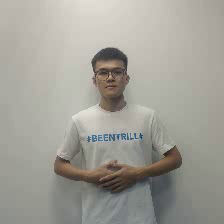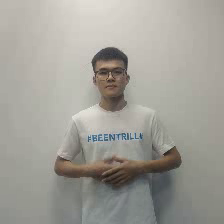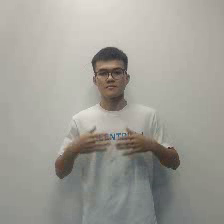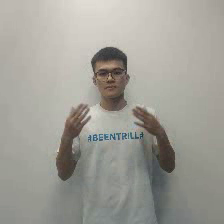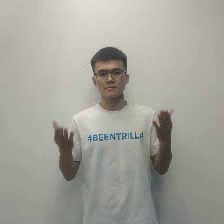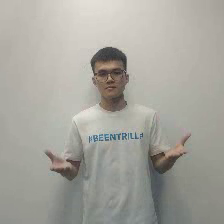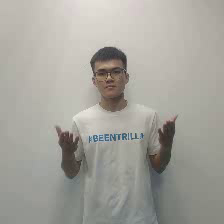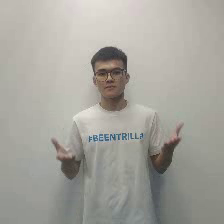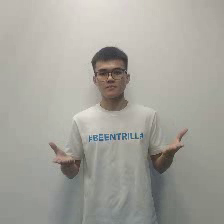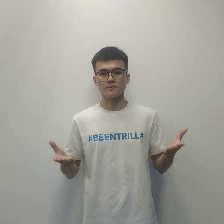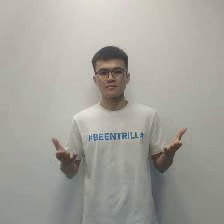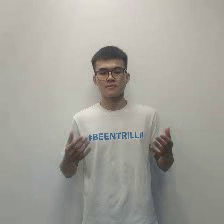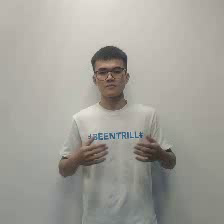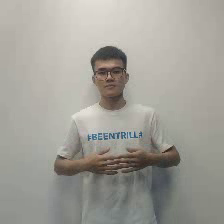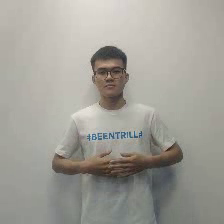Nặng